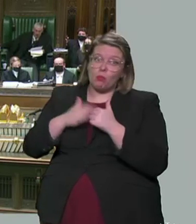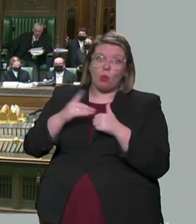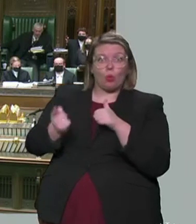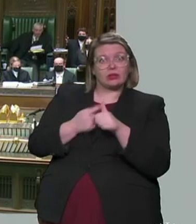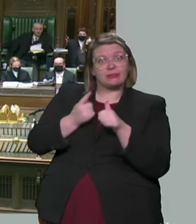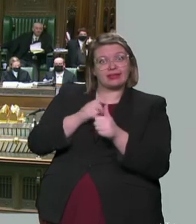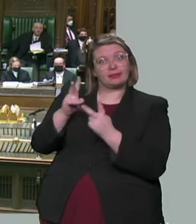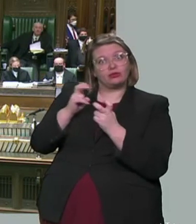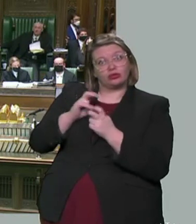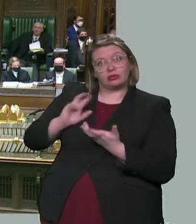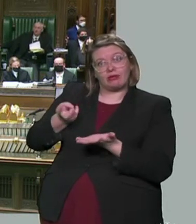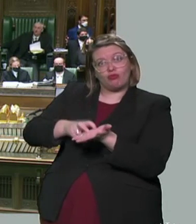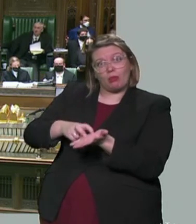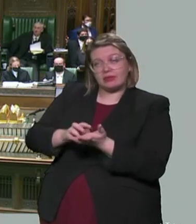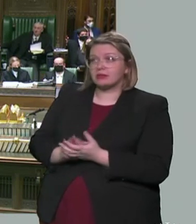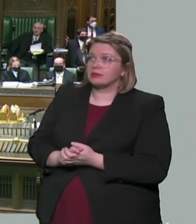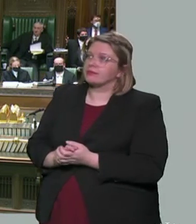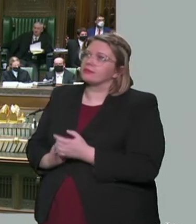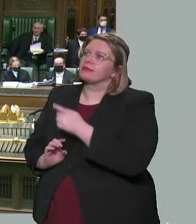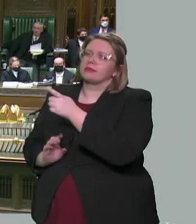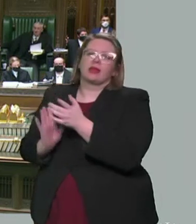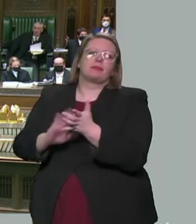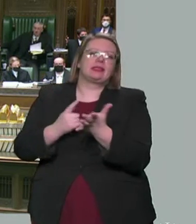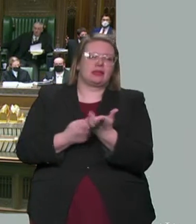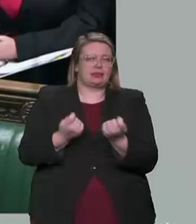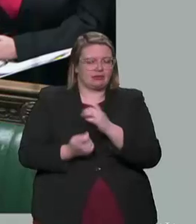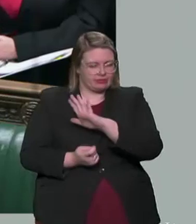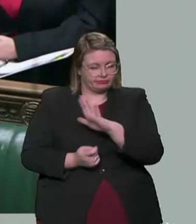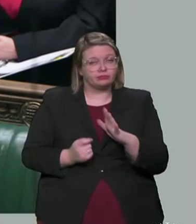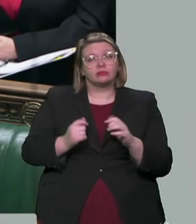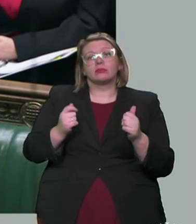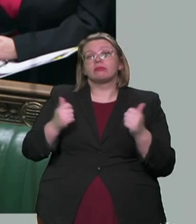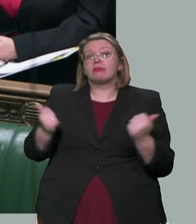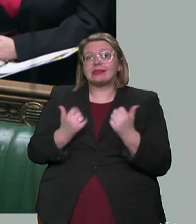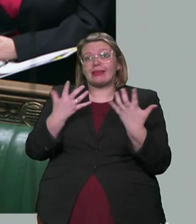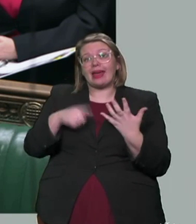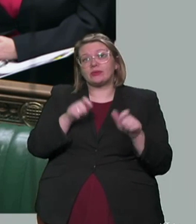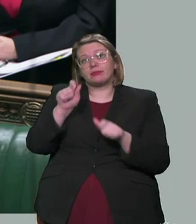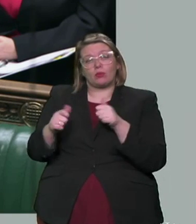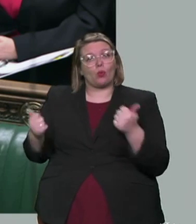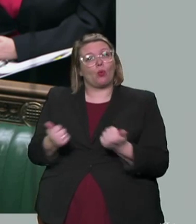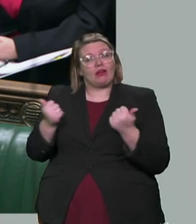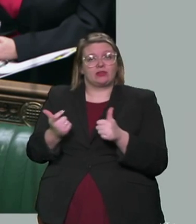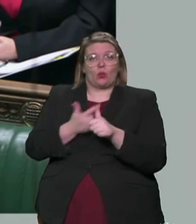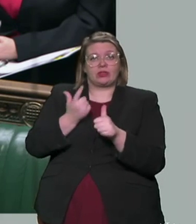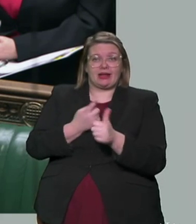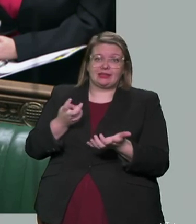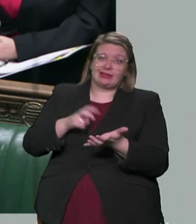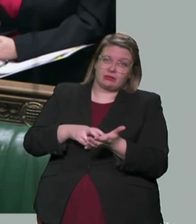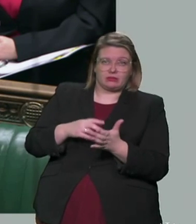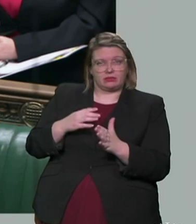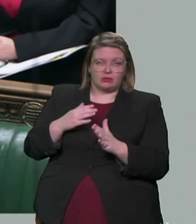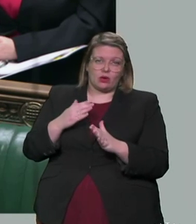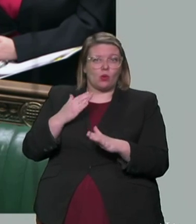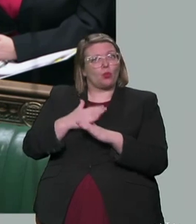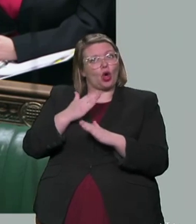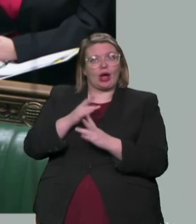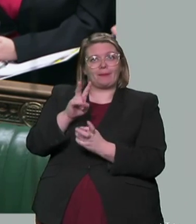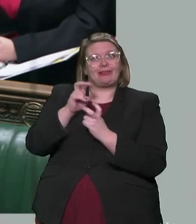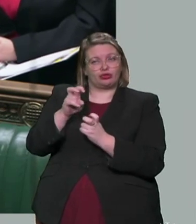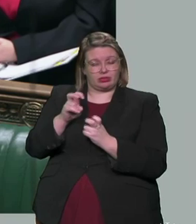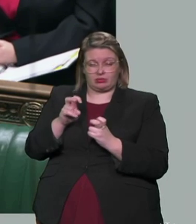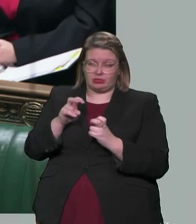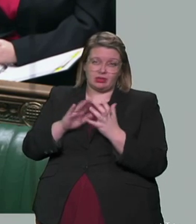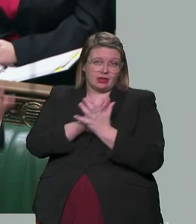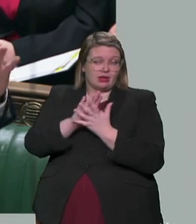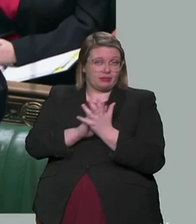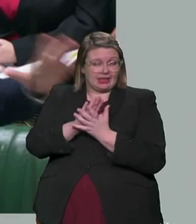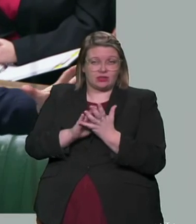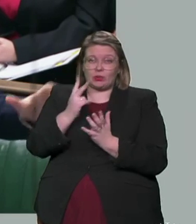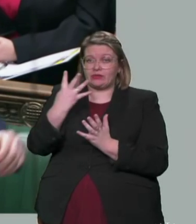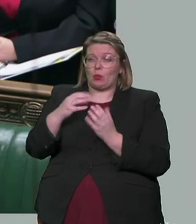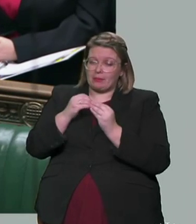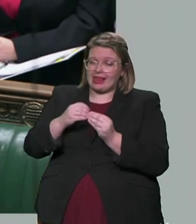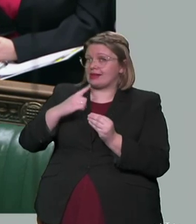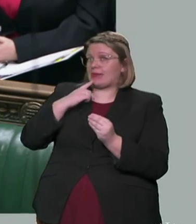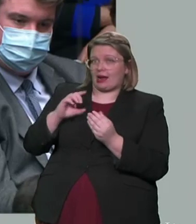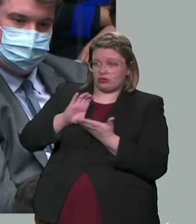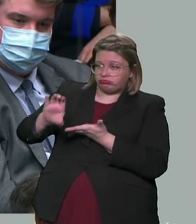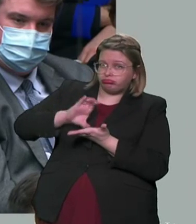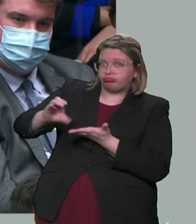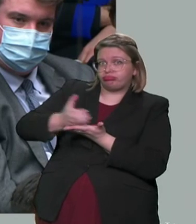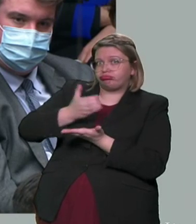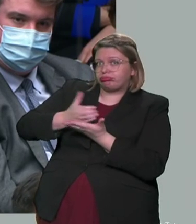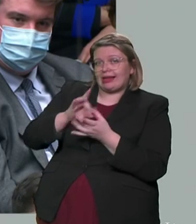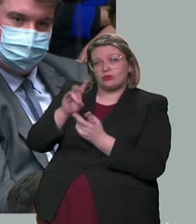Over 10 million people have been automatically enrolled into workplace pensions already: that has put another £28.4 billion into pensions, so it is a great success.